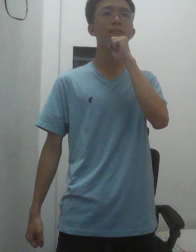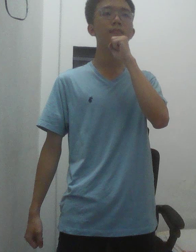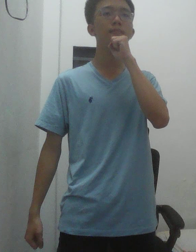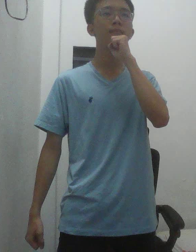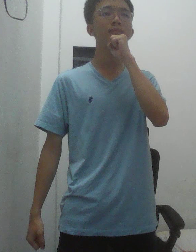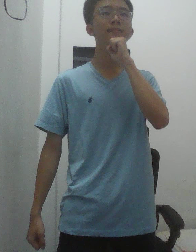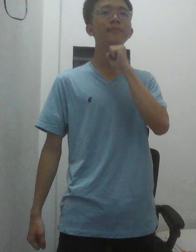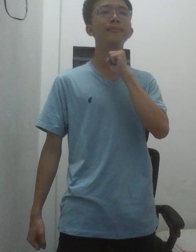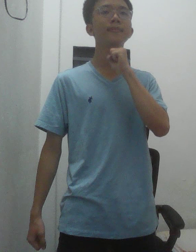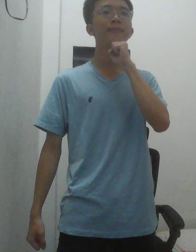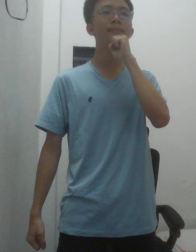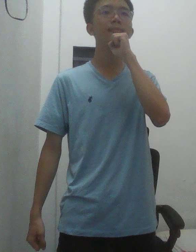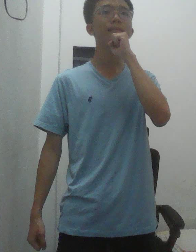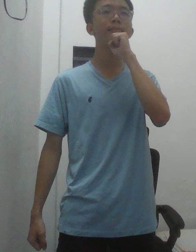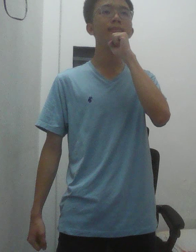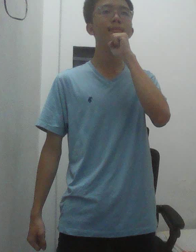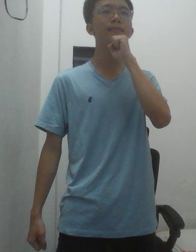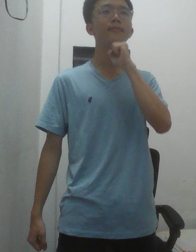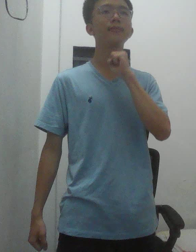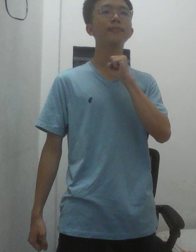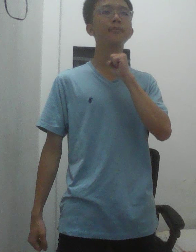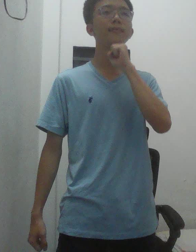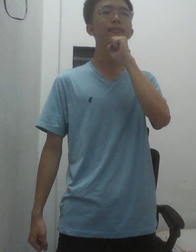dong y